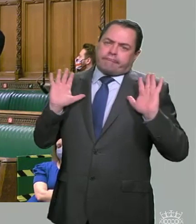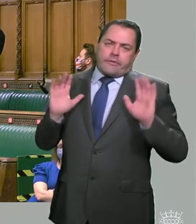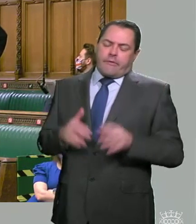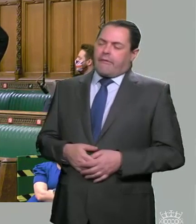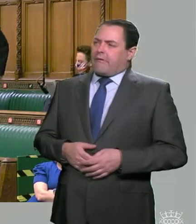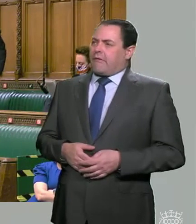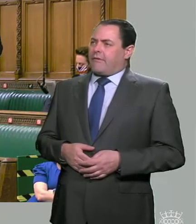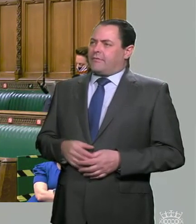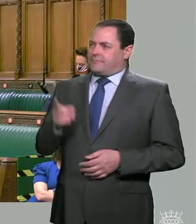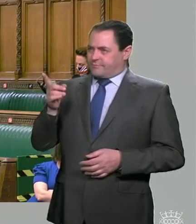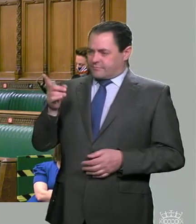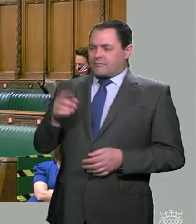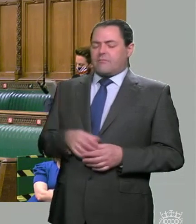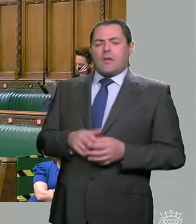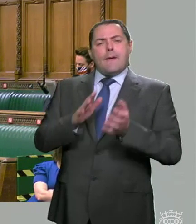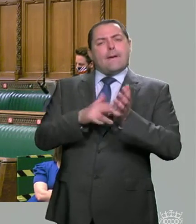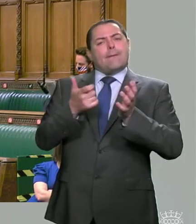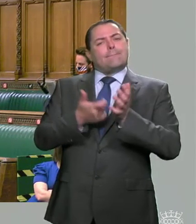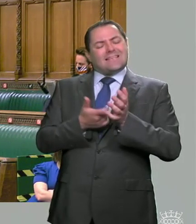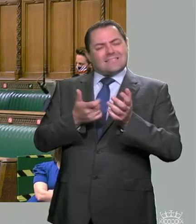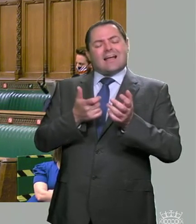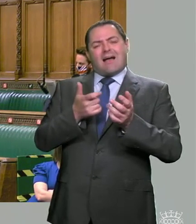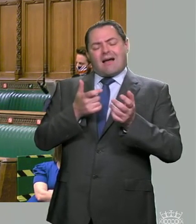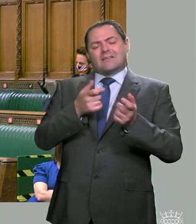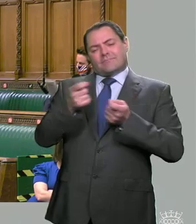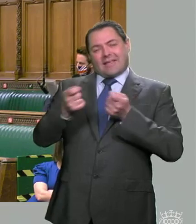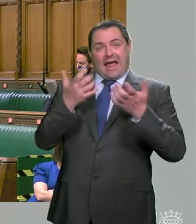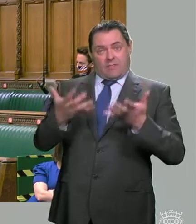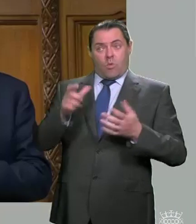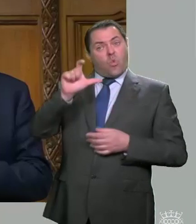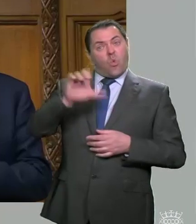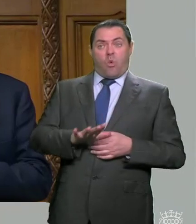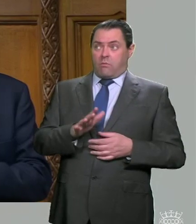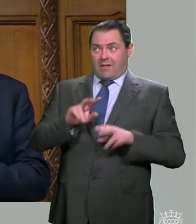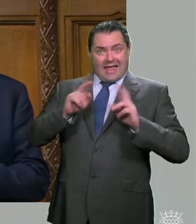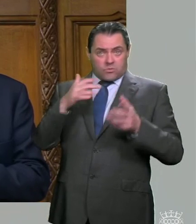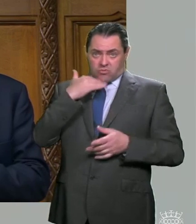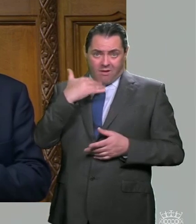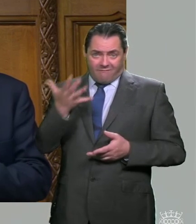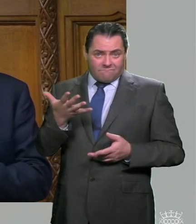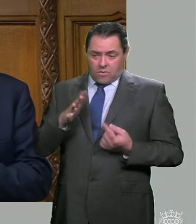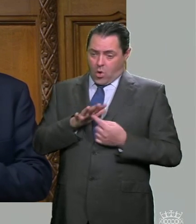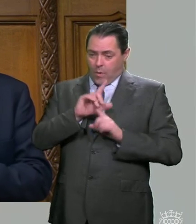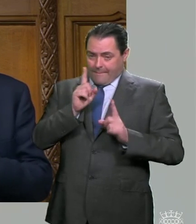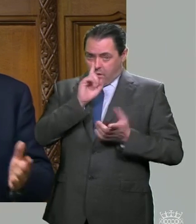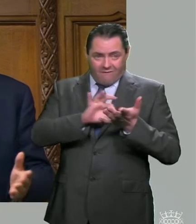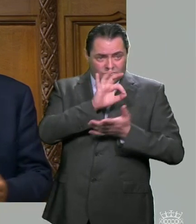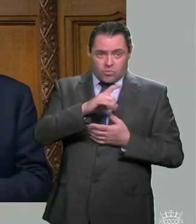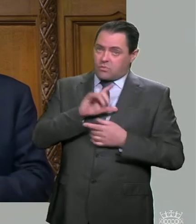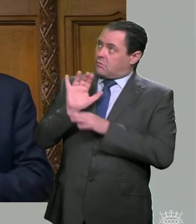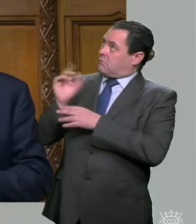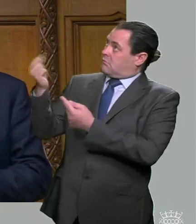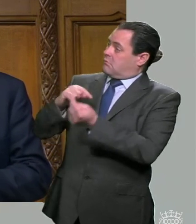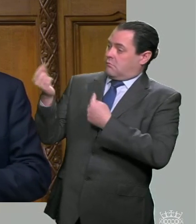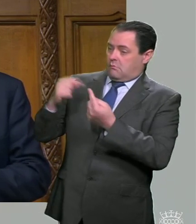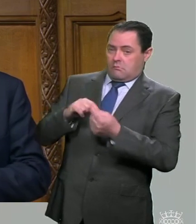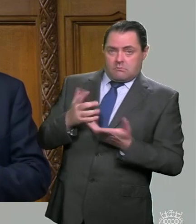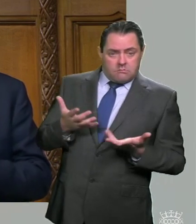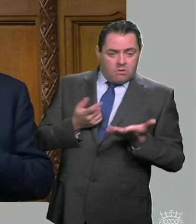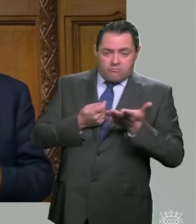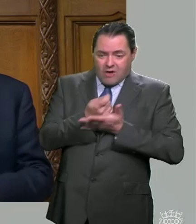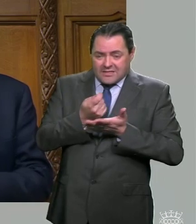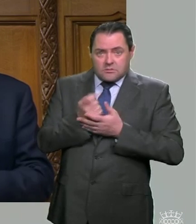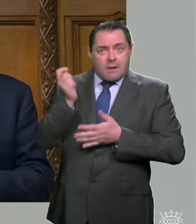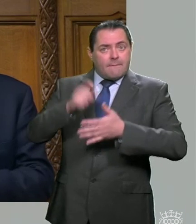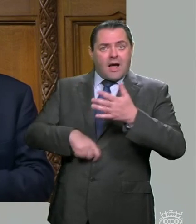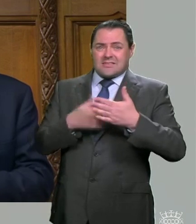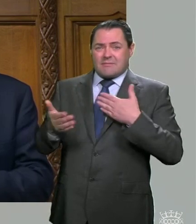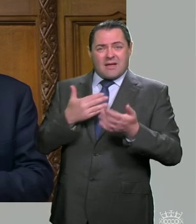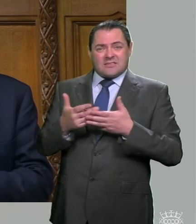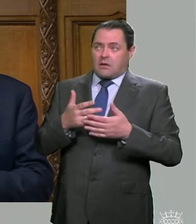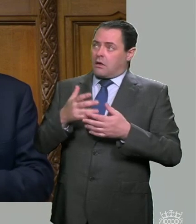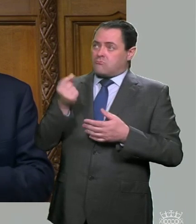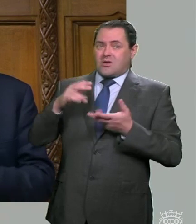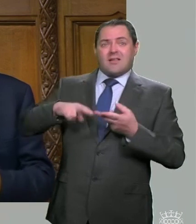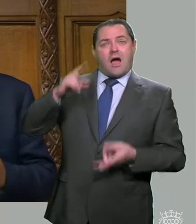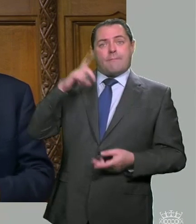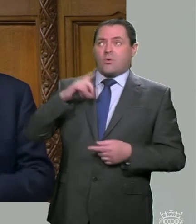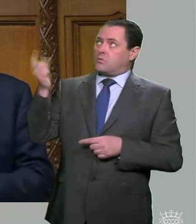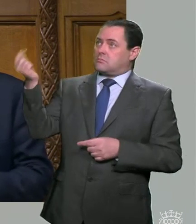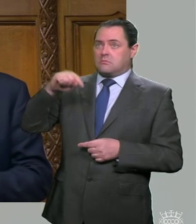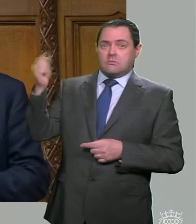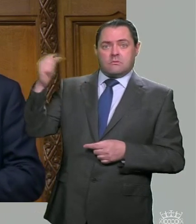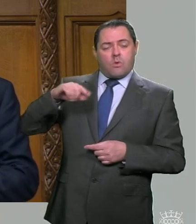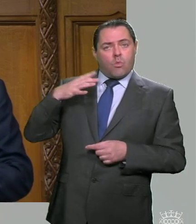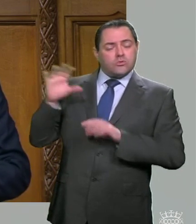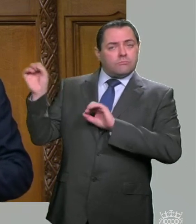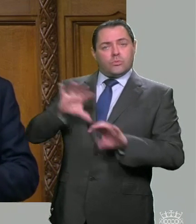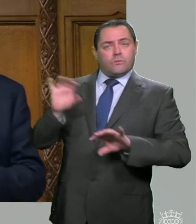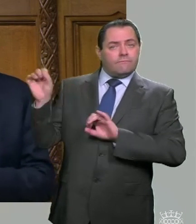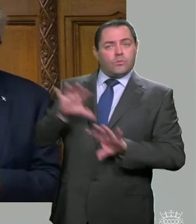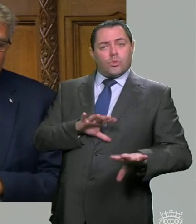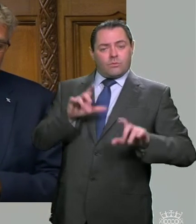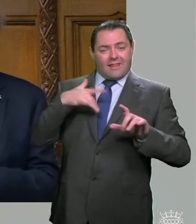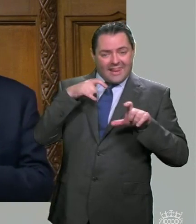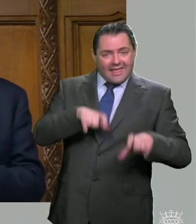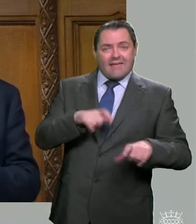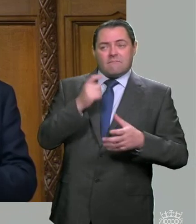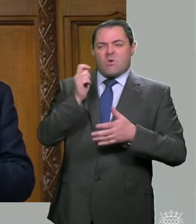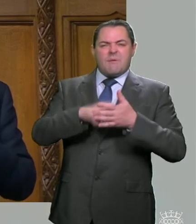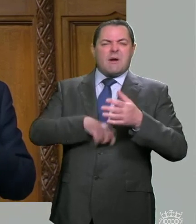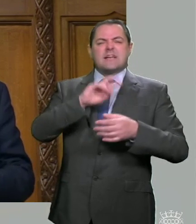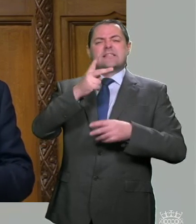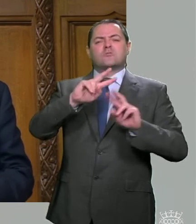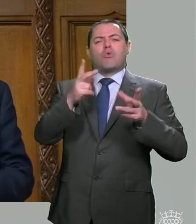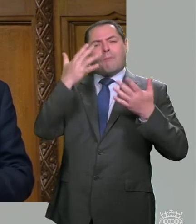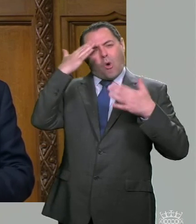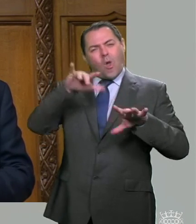We are currently experiencing a housing crisis in Cornwall, where local people are being priced out of the market, whether to buy or rent, by prices being inflated due to the huge demand from people wanting to move to Cornwall to live or buy a holiday home.